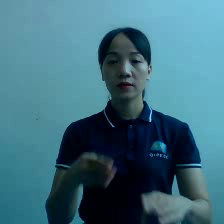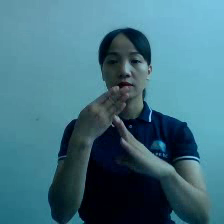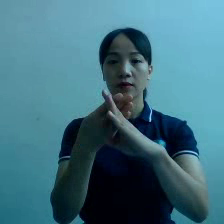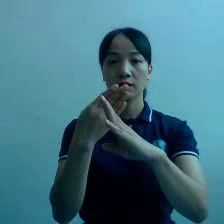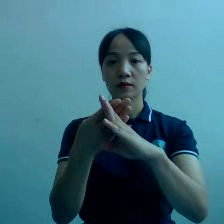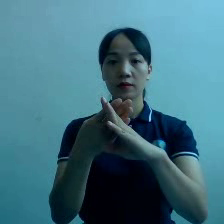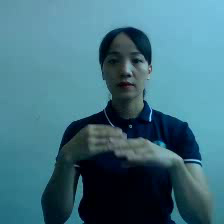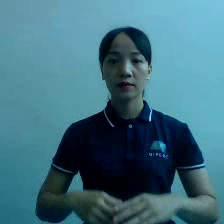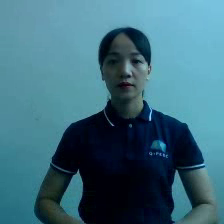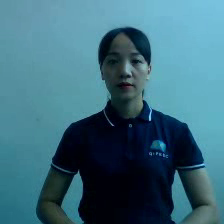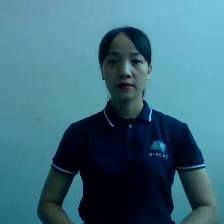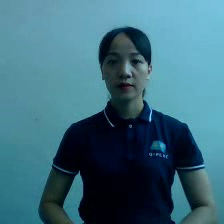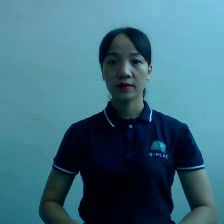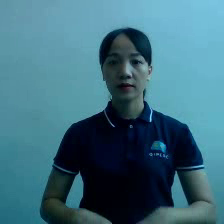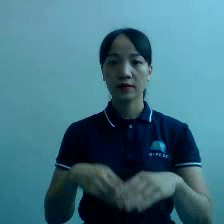Trường học